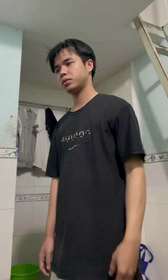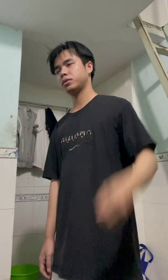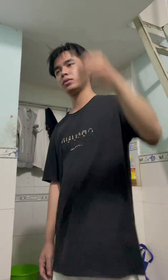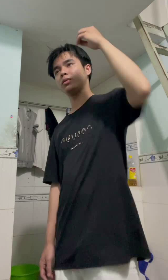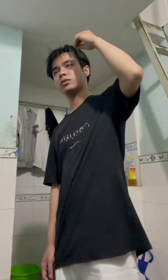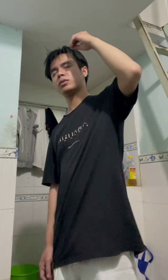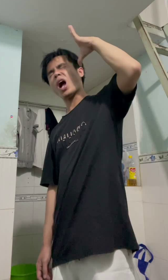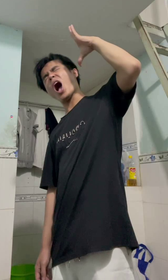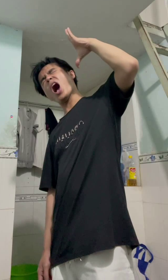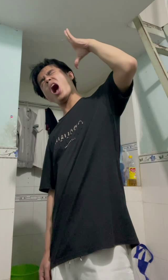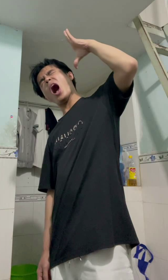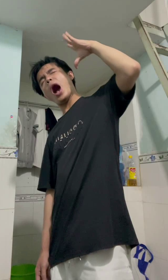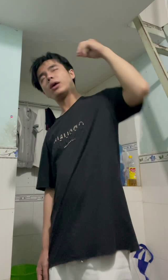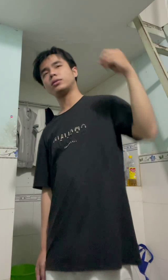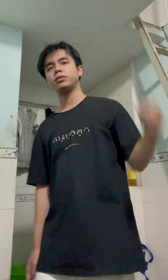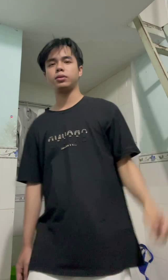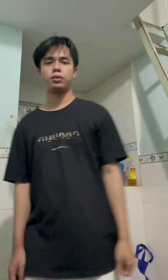troi nang